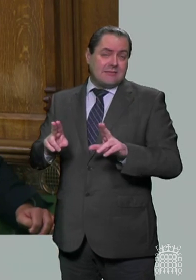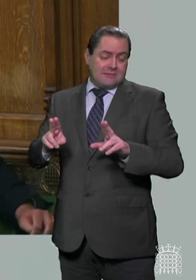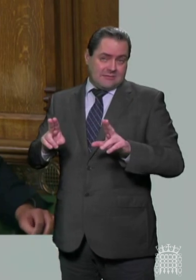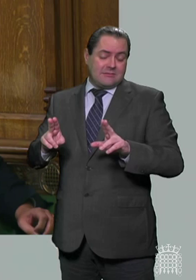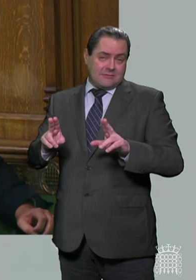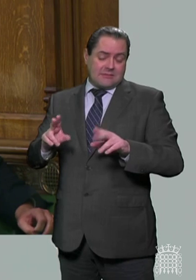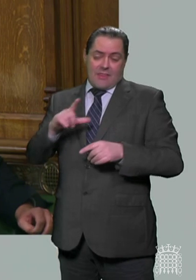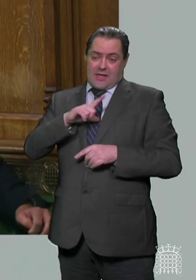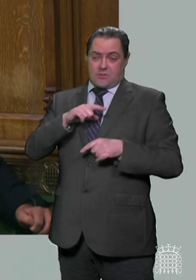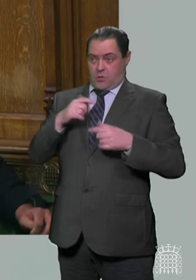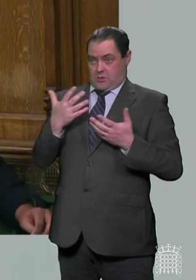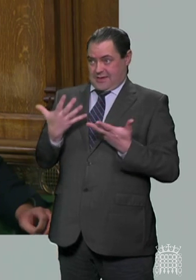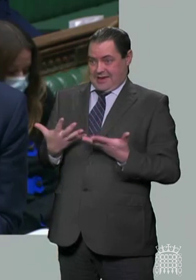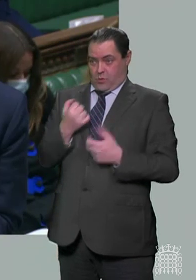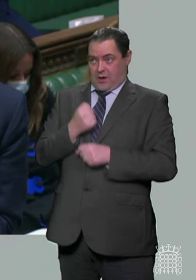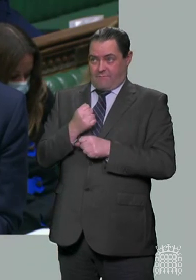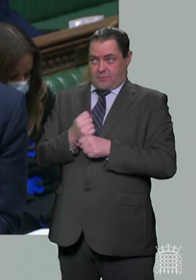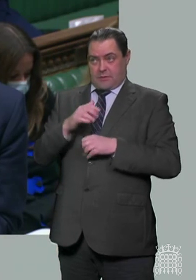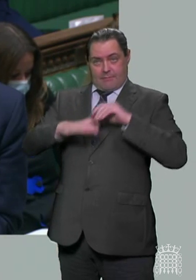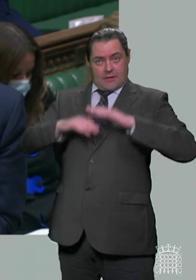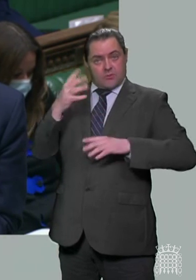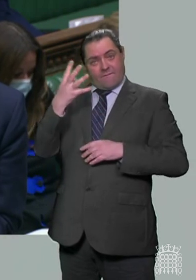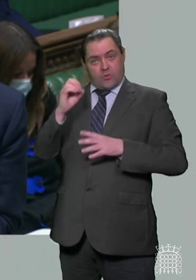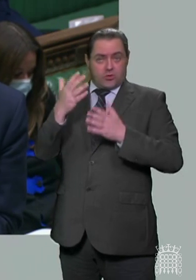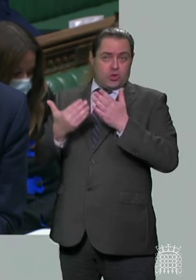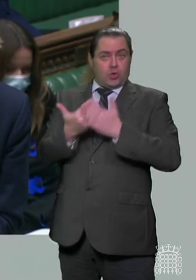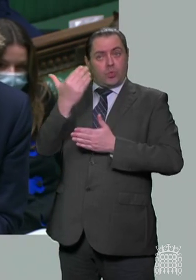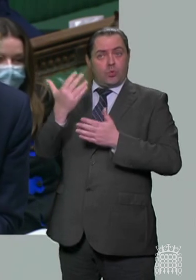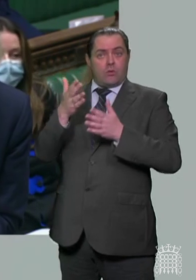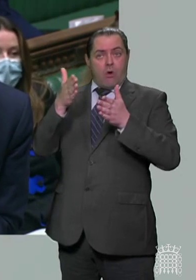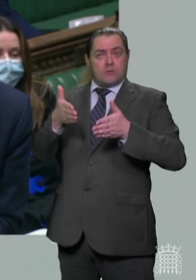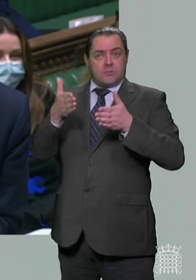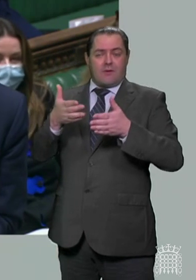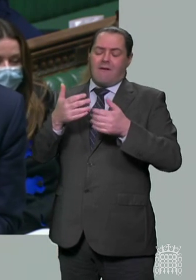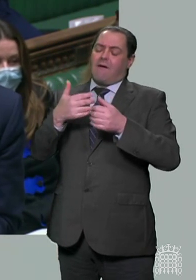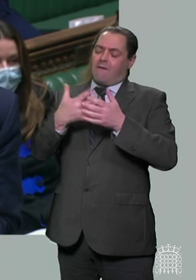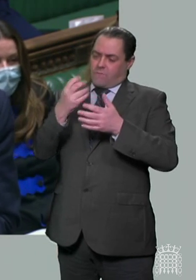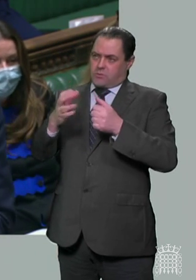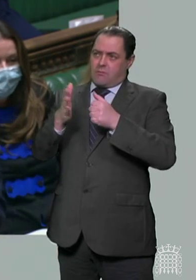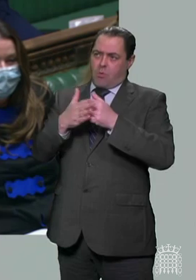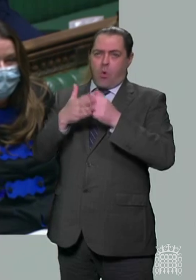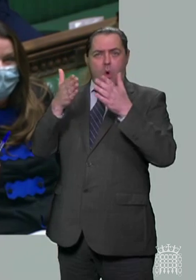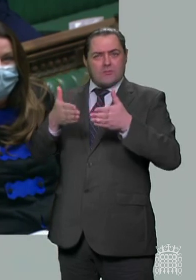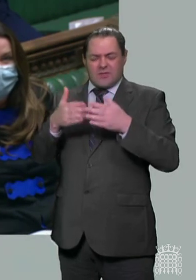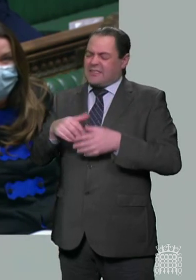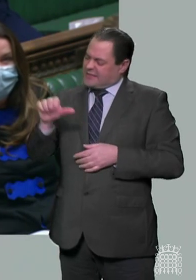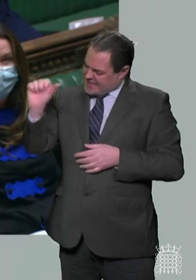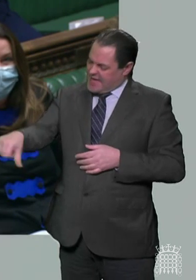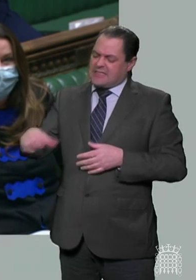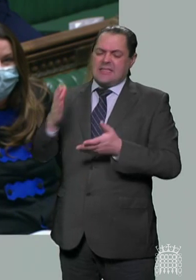That is why this Government are getting on with building 40 more hospitals— Yes, we are.